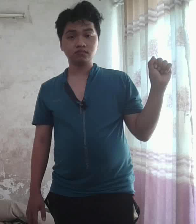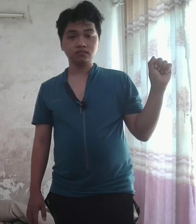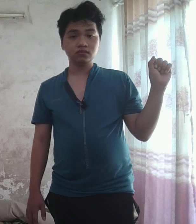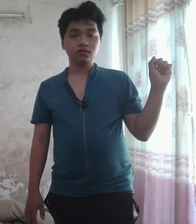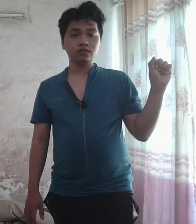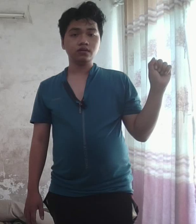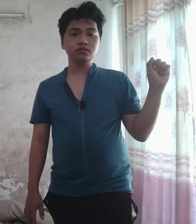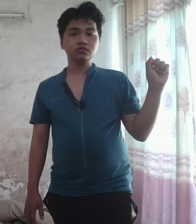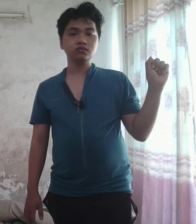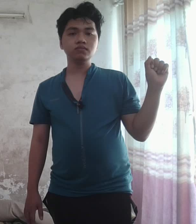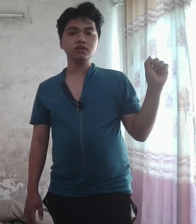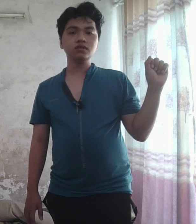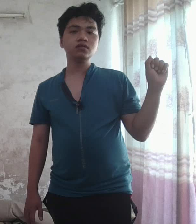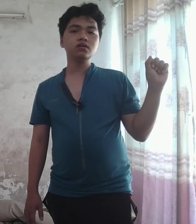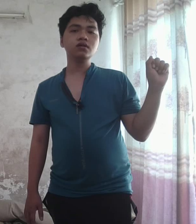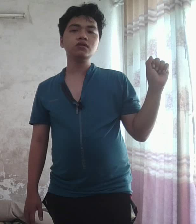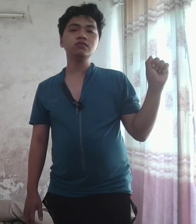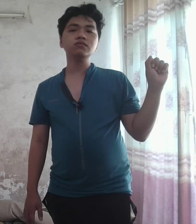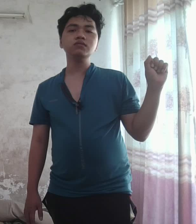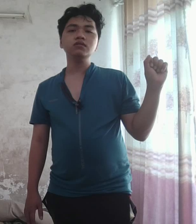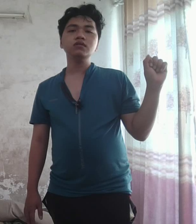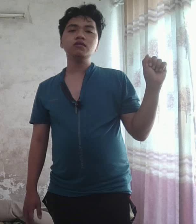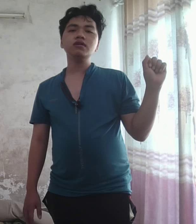a